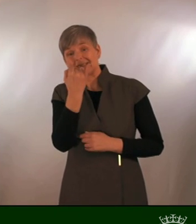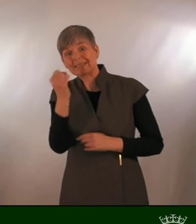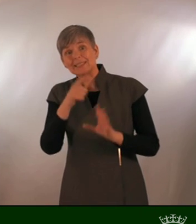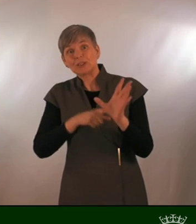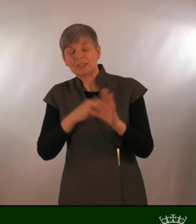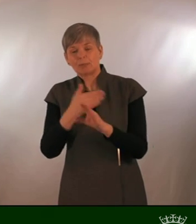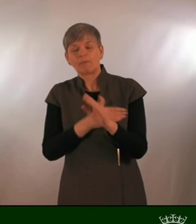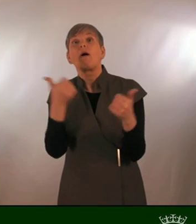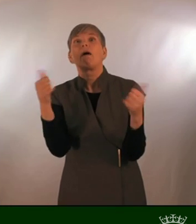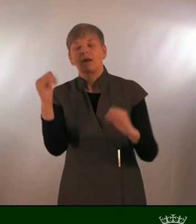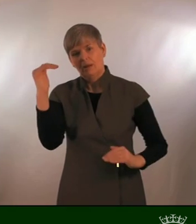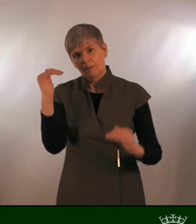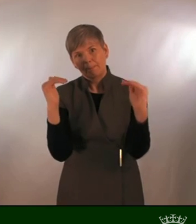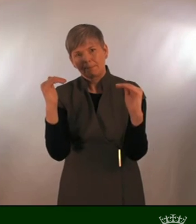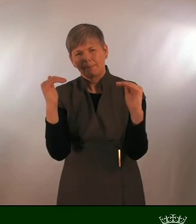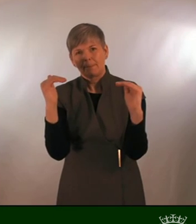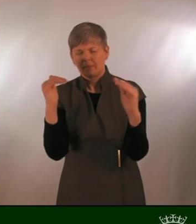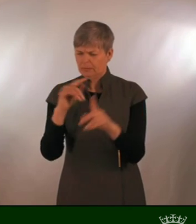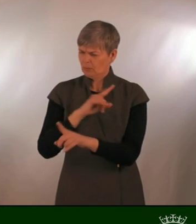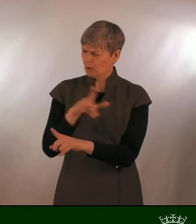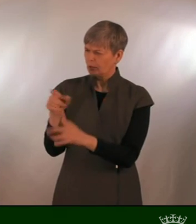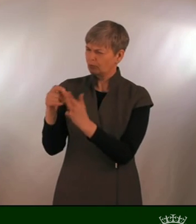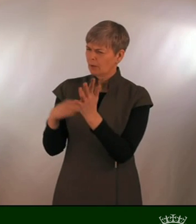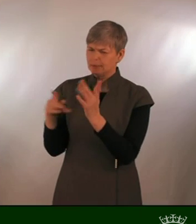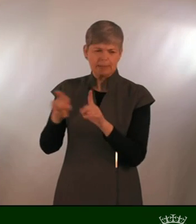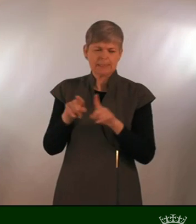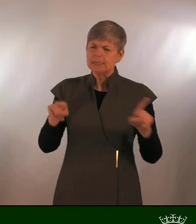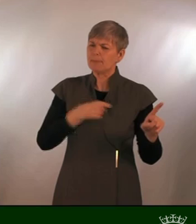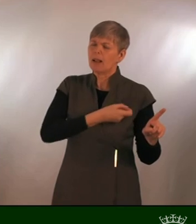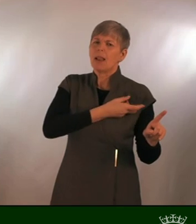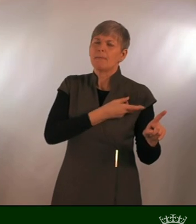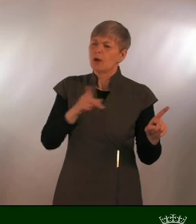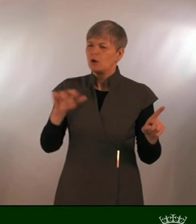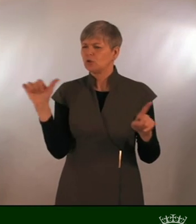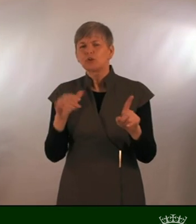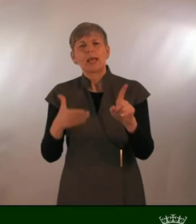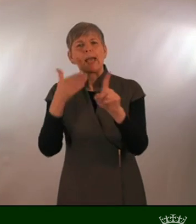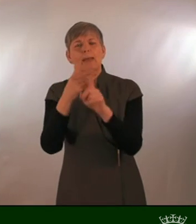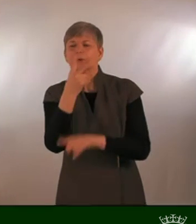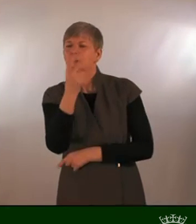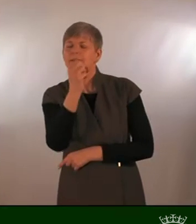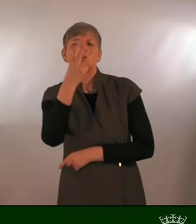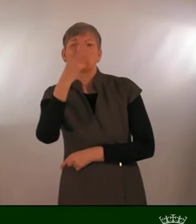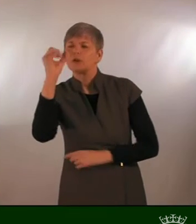Why has the Prime Minister not followed Labour’s lead and set a target for closing that gap by 2030?